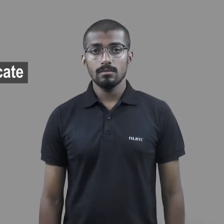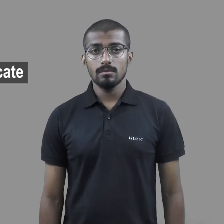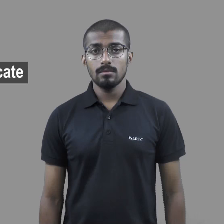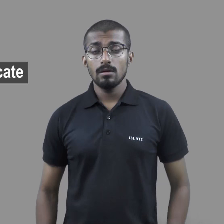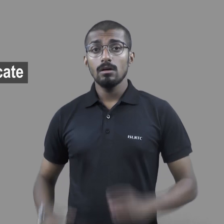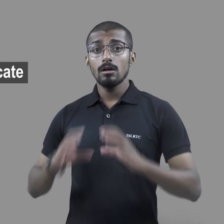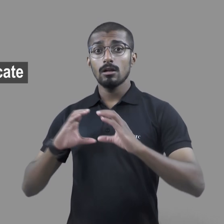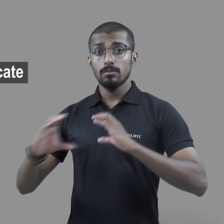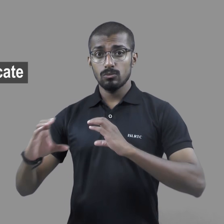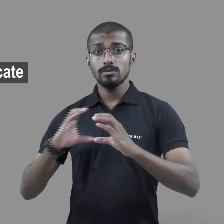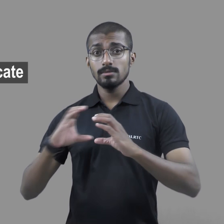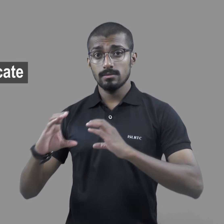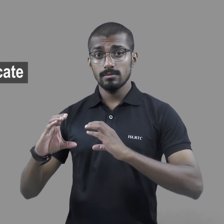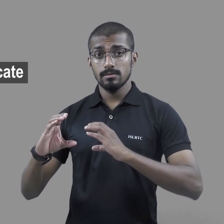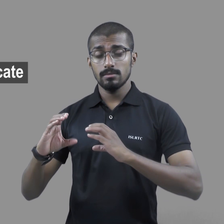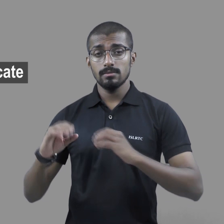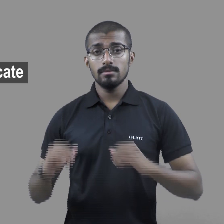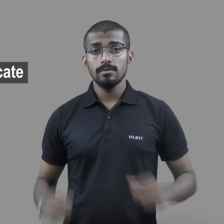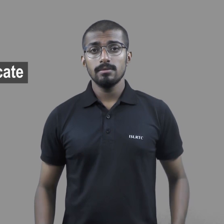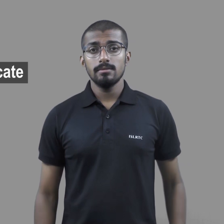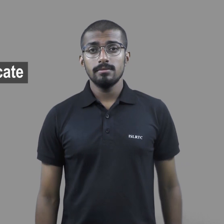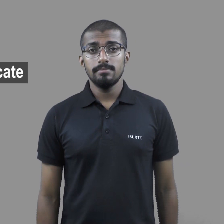Communicate